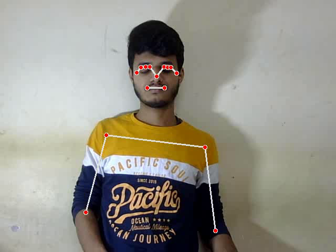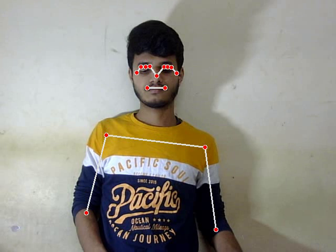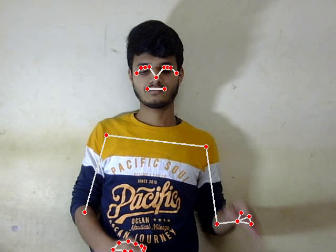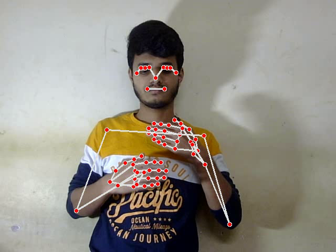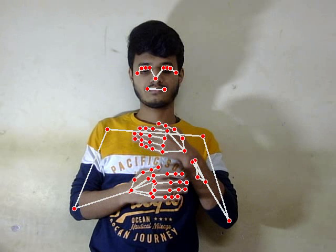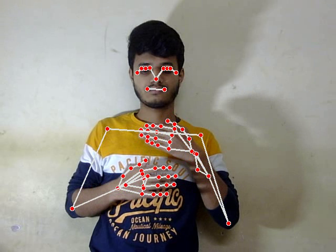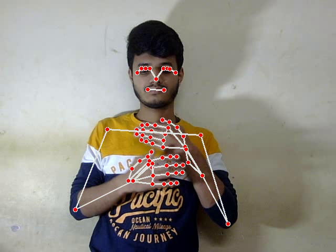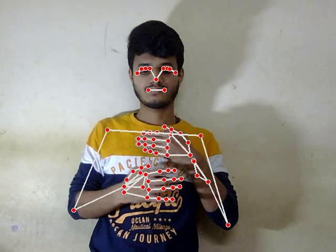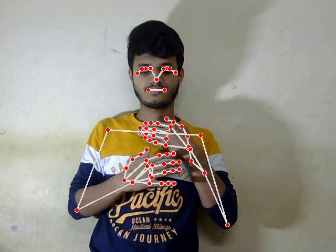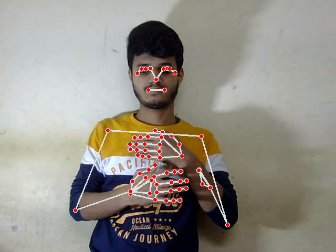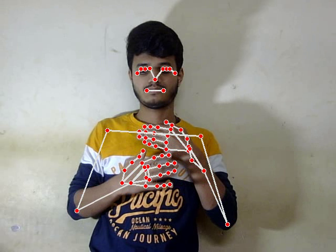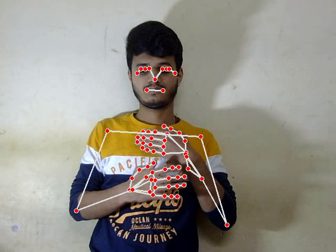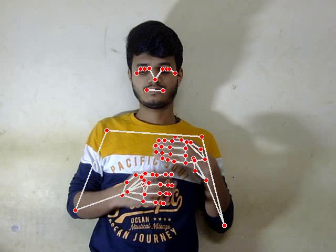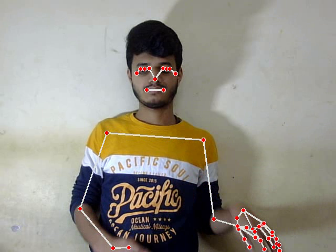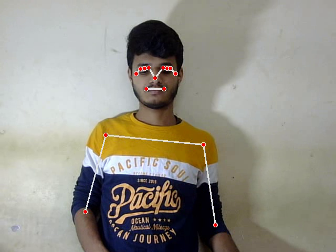happy